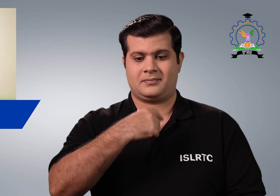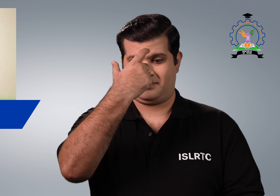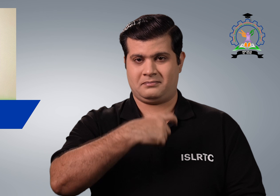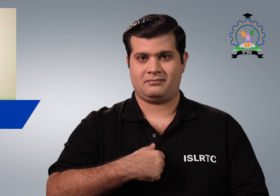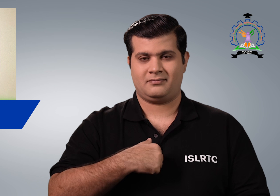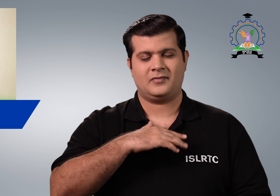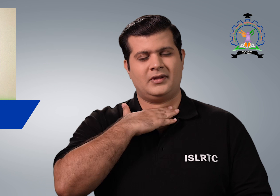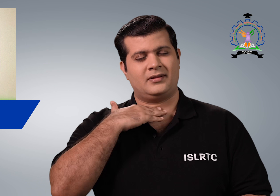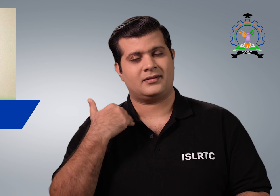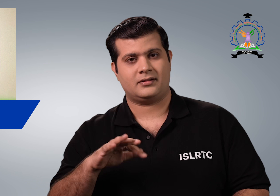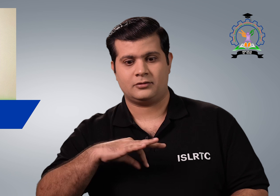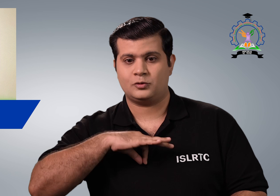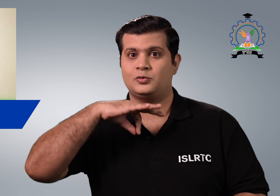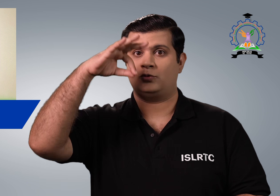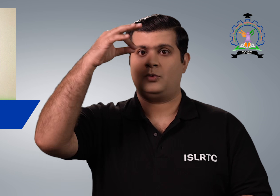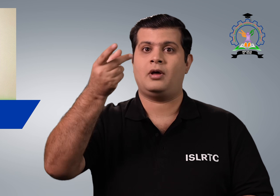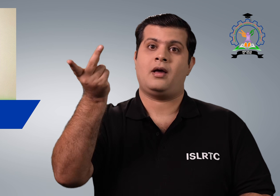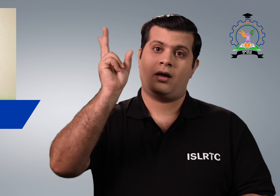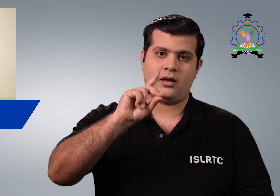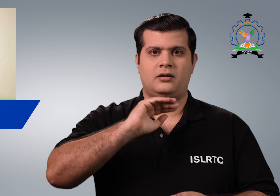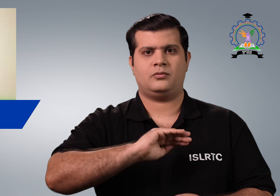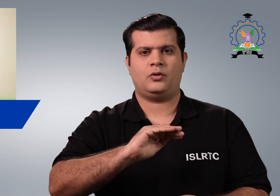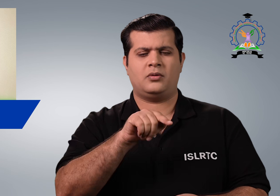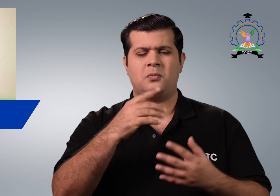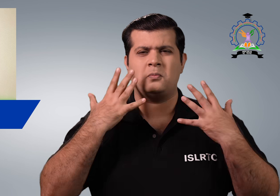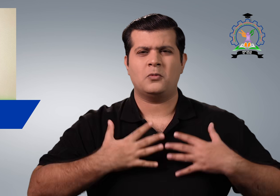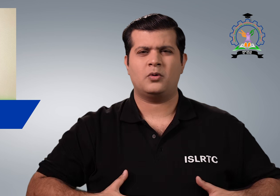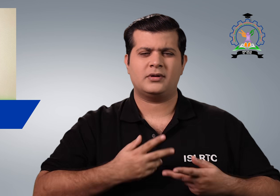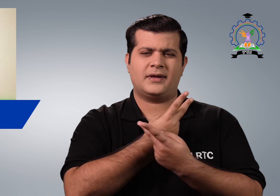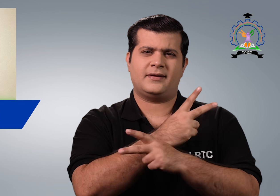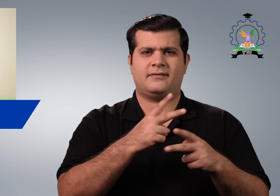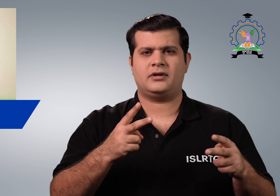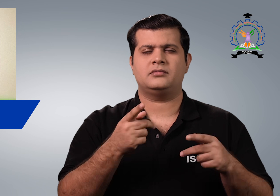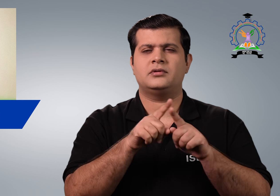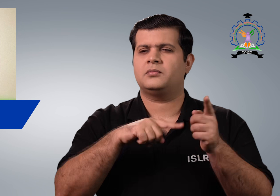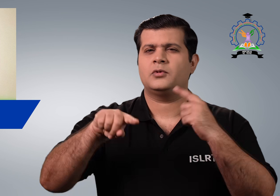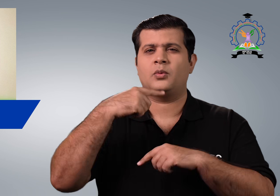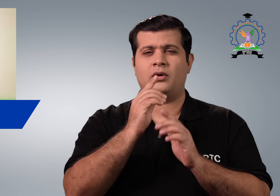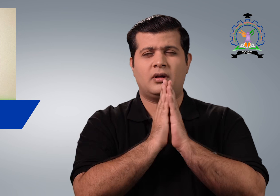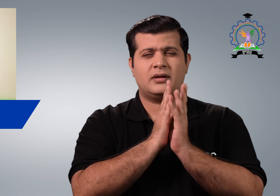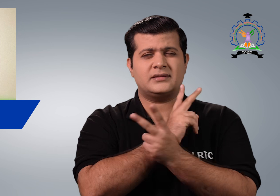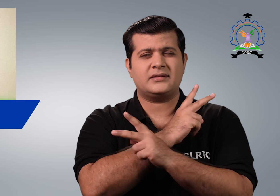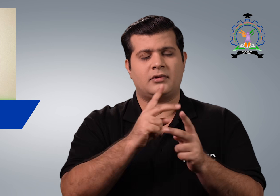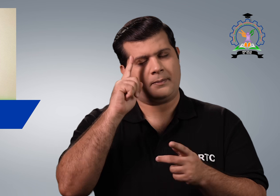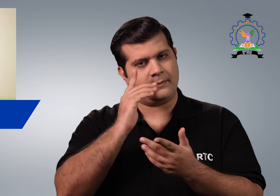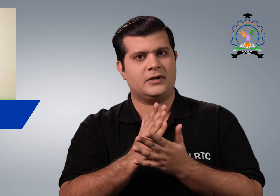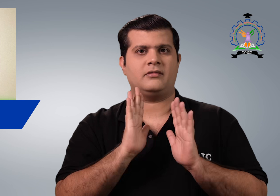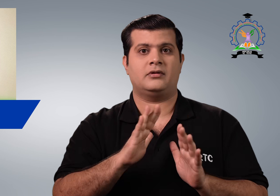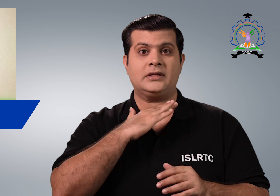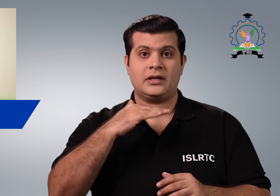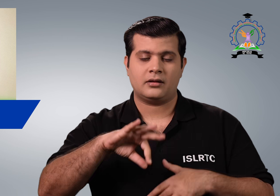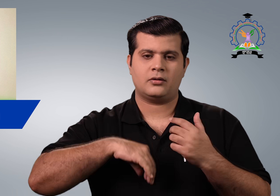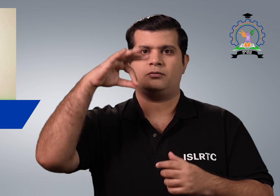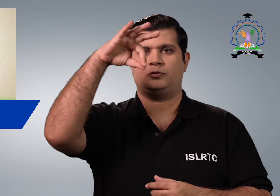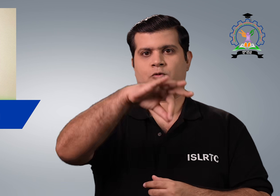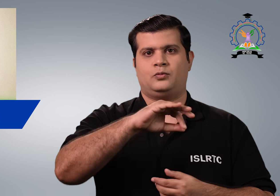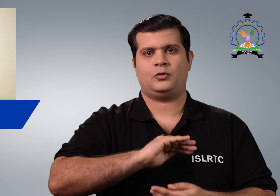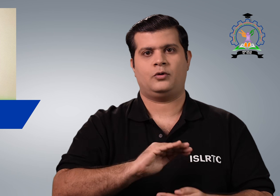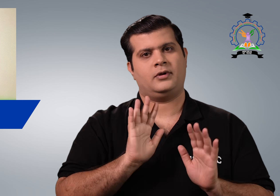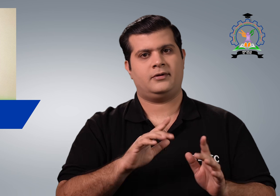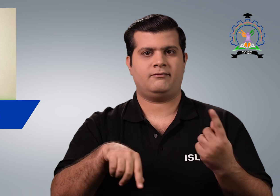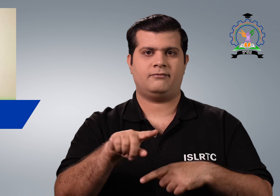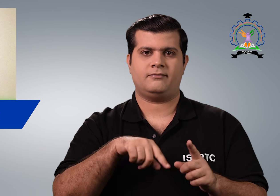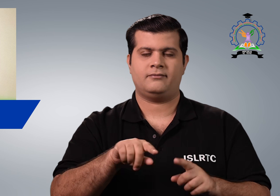The soul or spirit, after death, begins a new life in a new body. It is a religious belief that the soul after death, begins a new life in a new body.